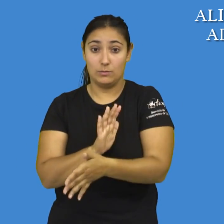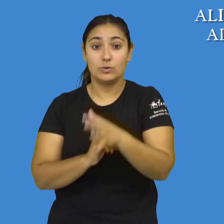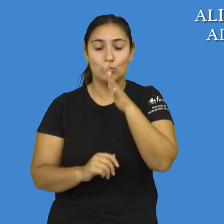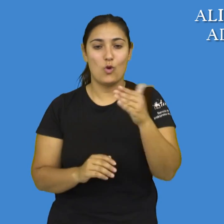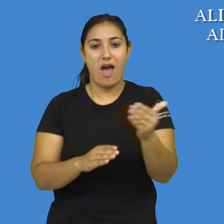motivo